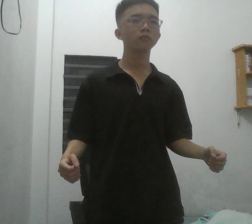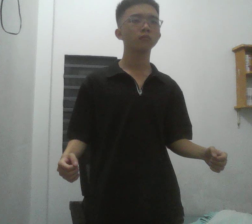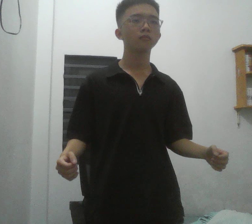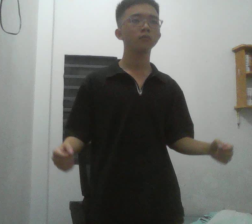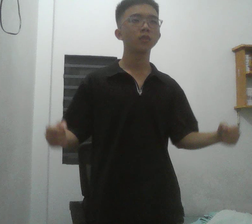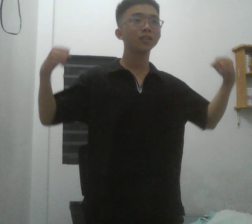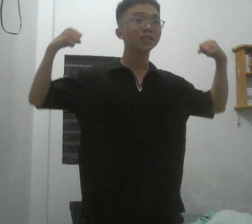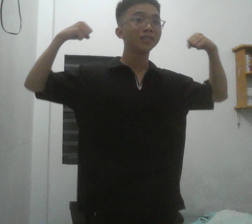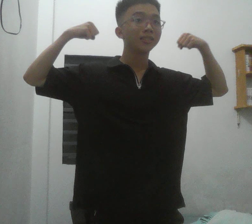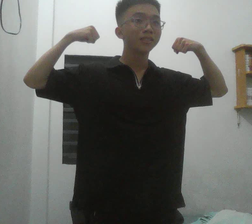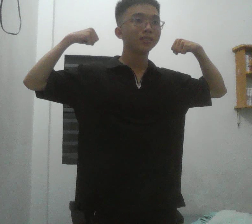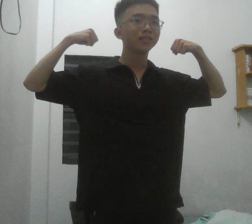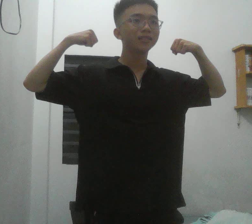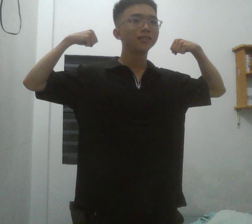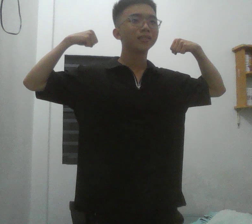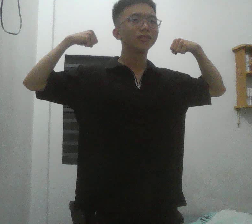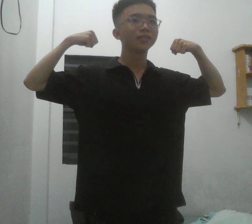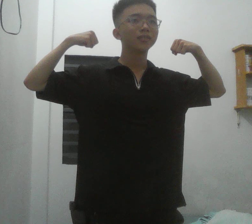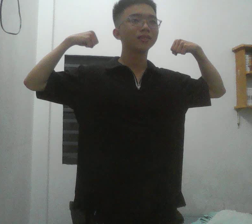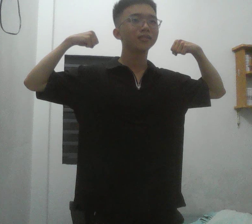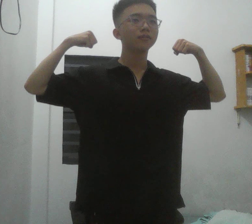minh khoe